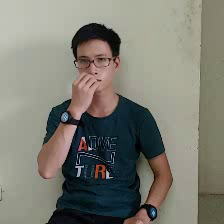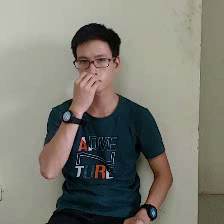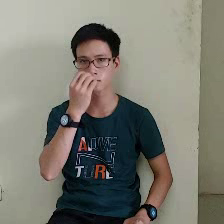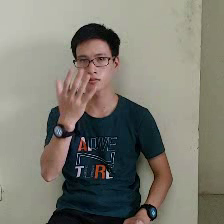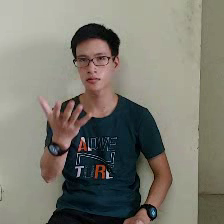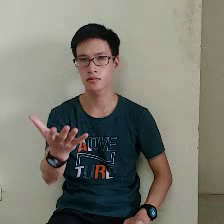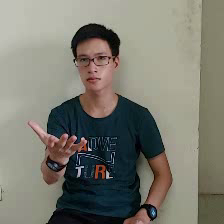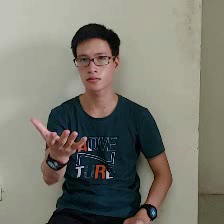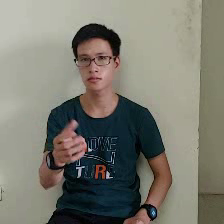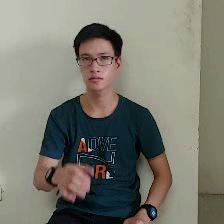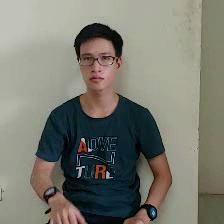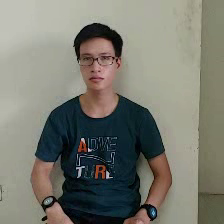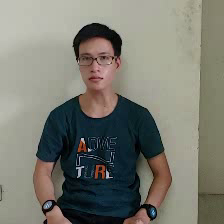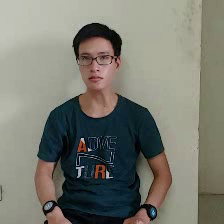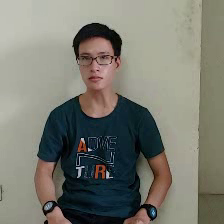Cảm ơn